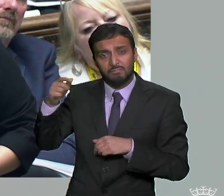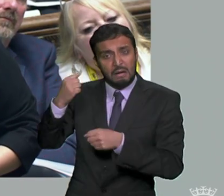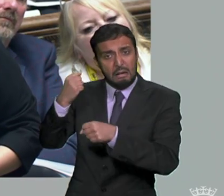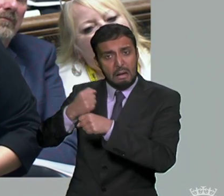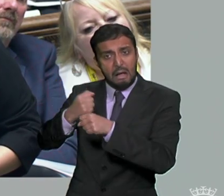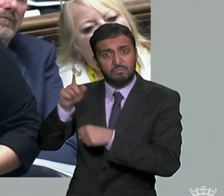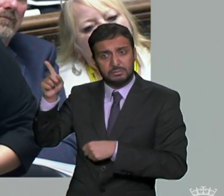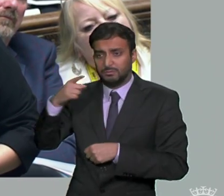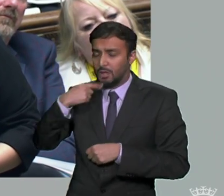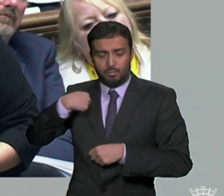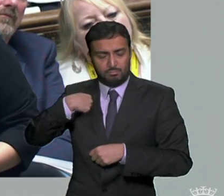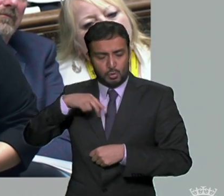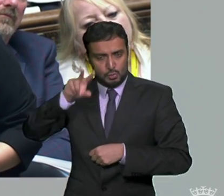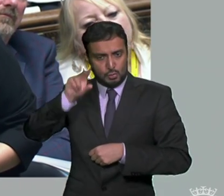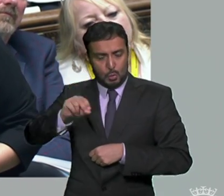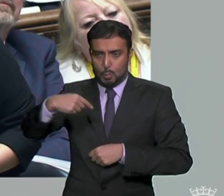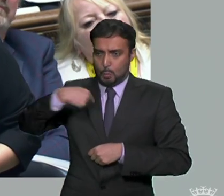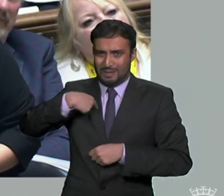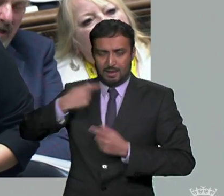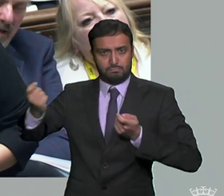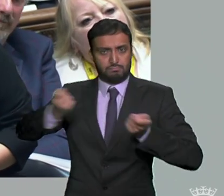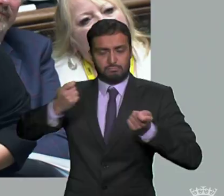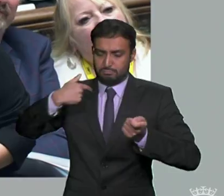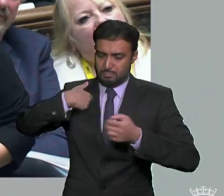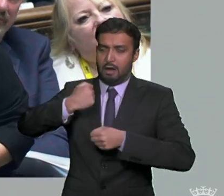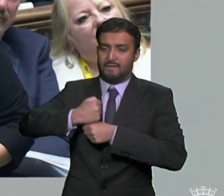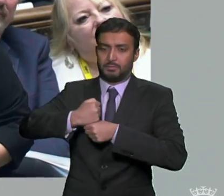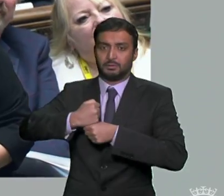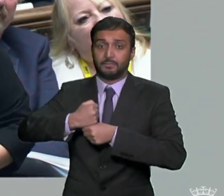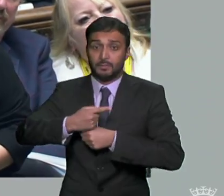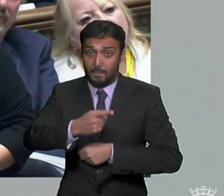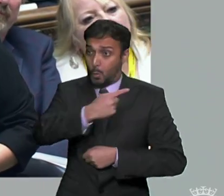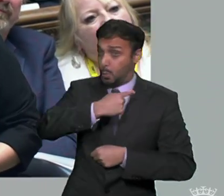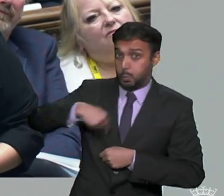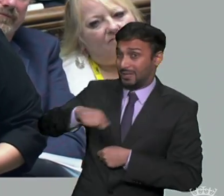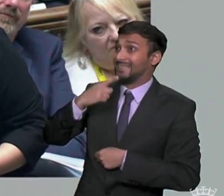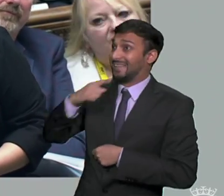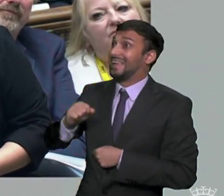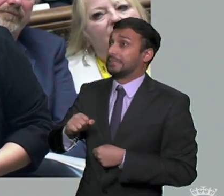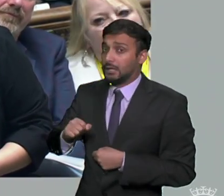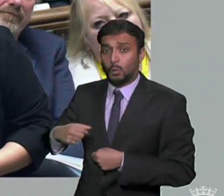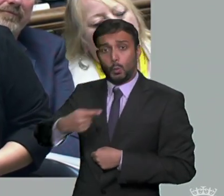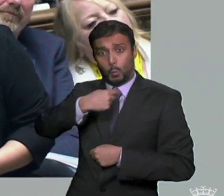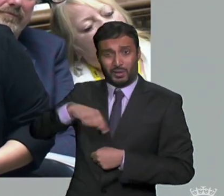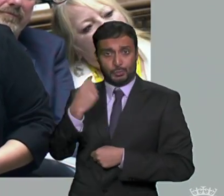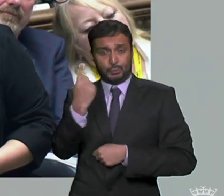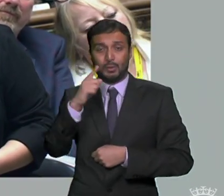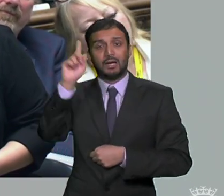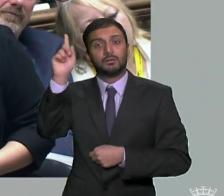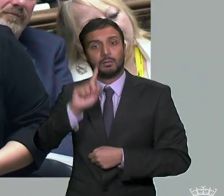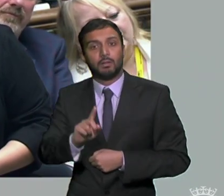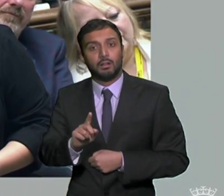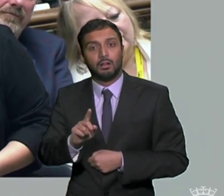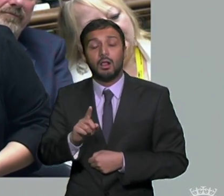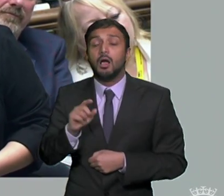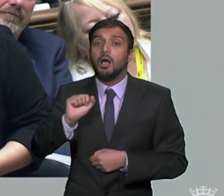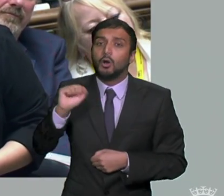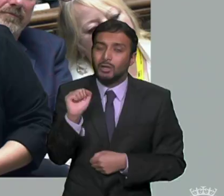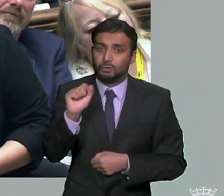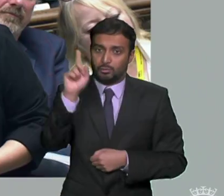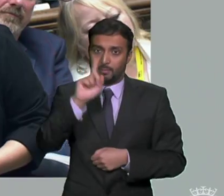Well we say yes—and we are the people.”It is the people in Scotland who have to be heard.